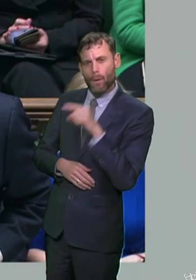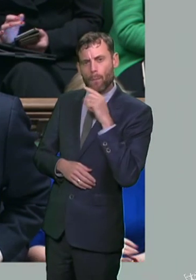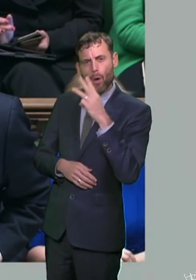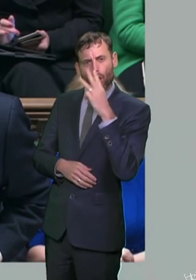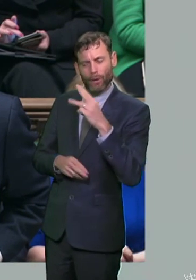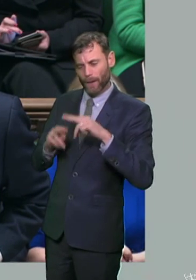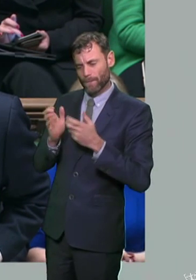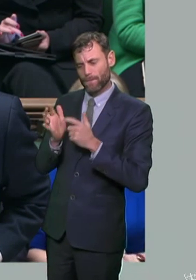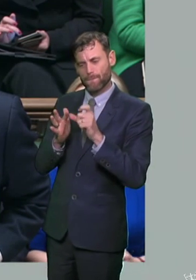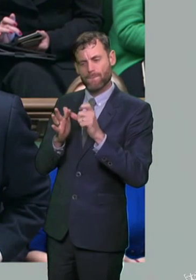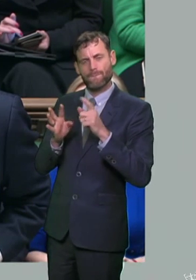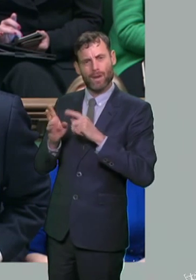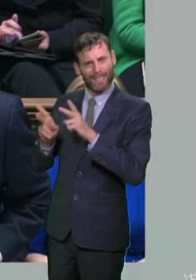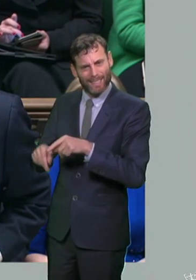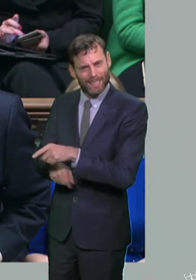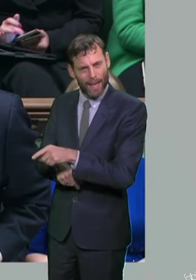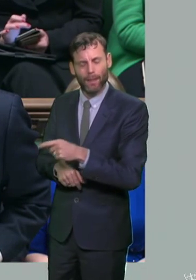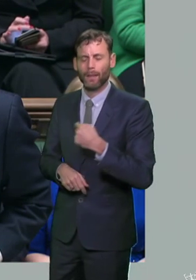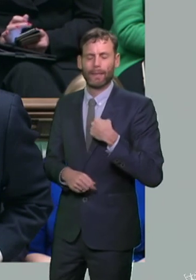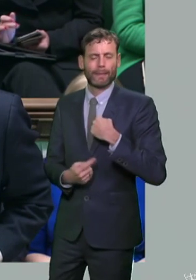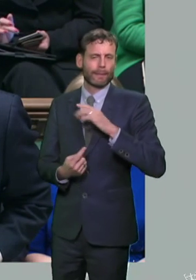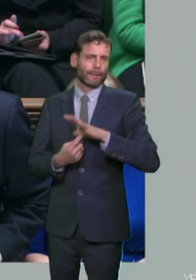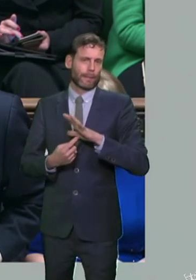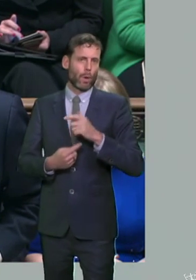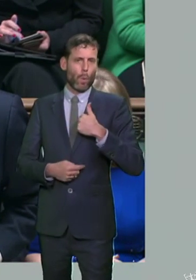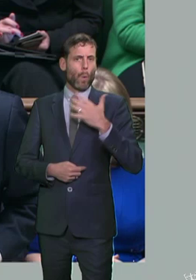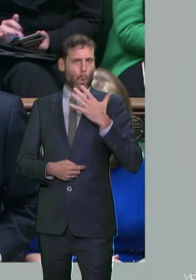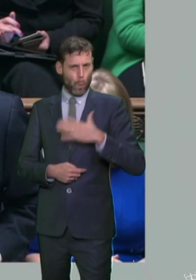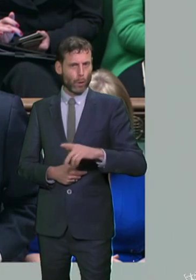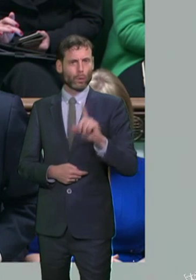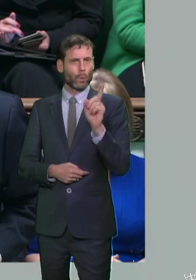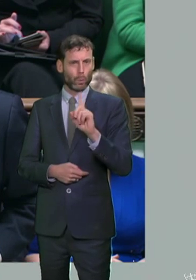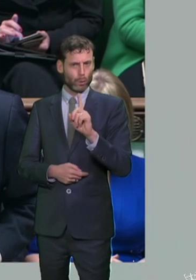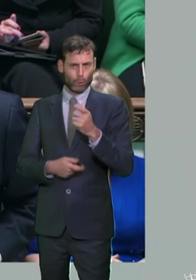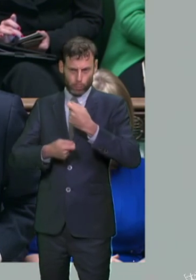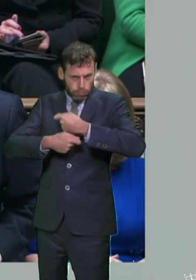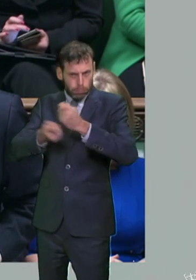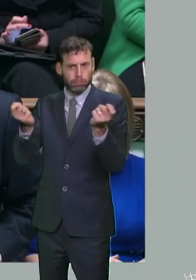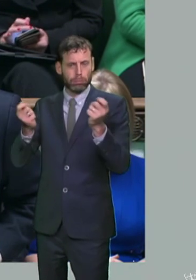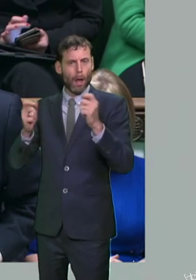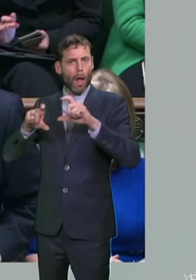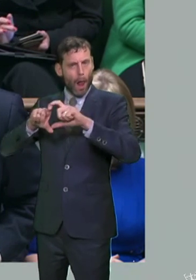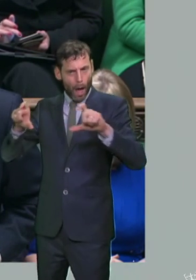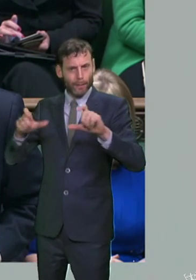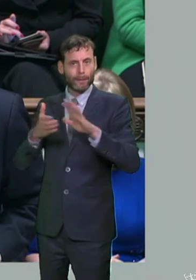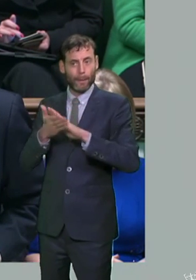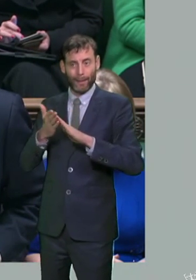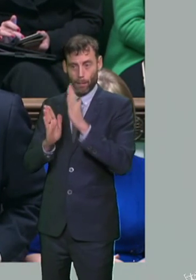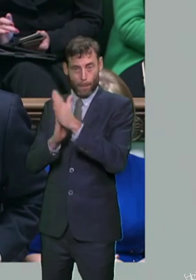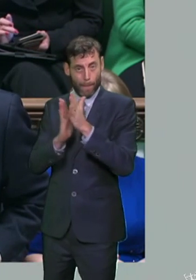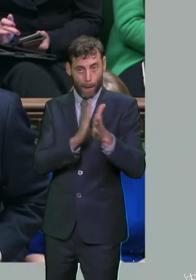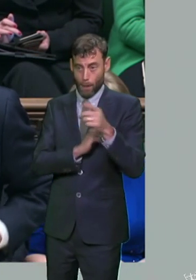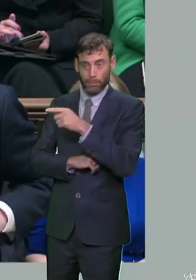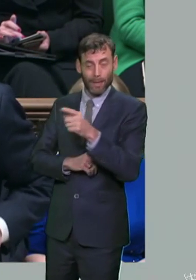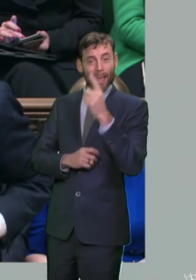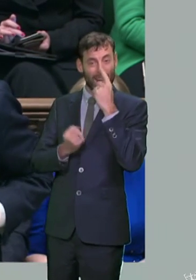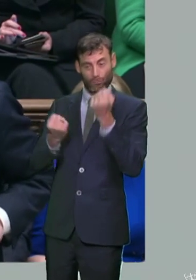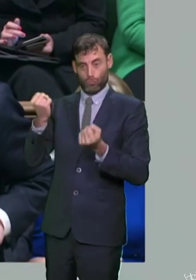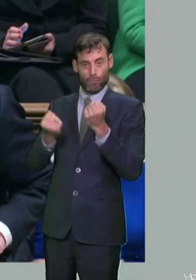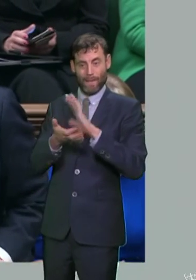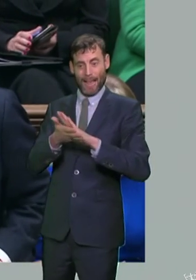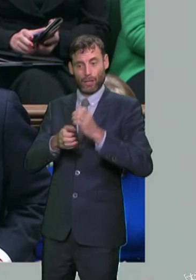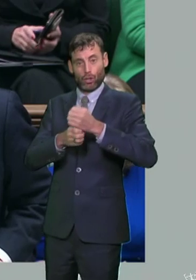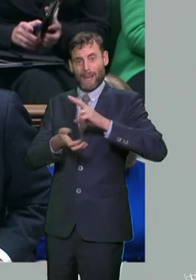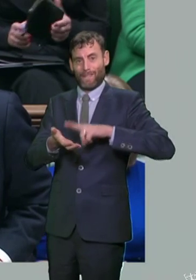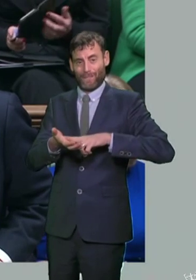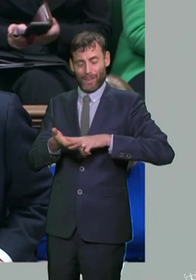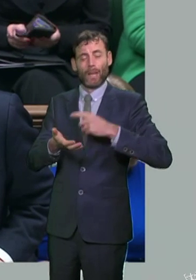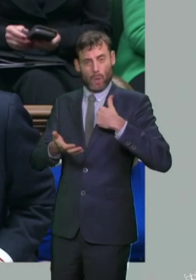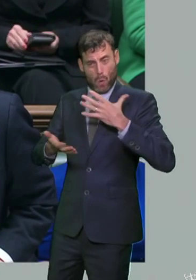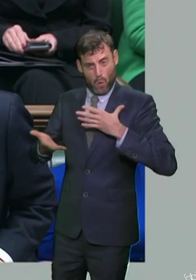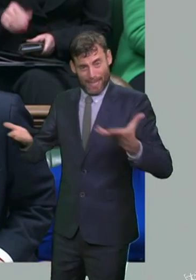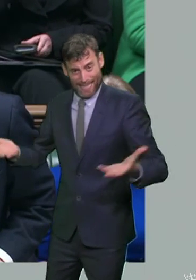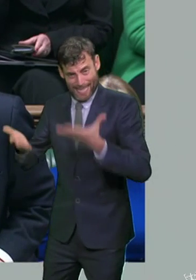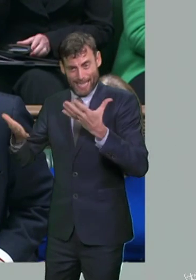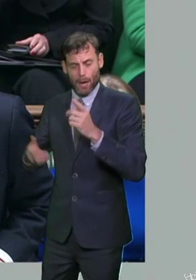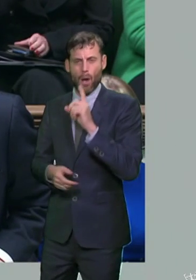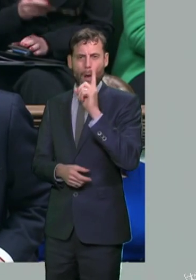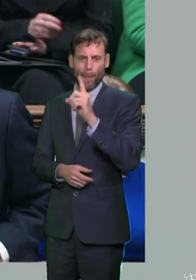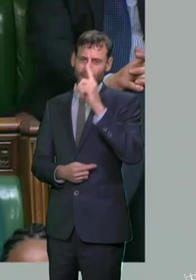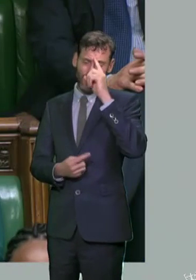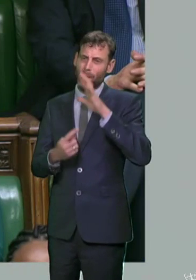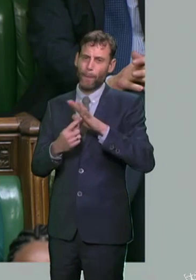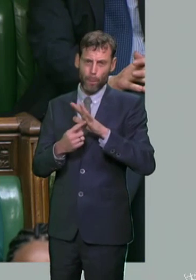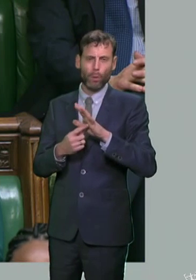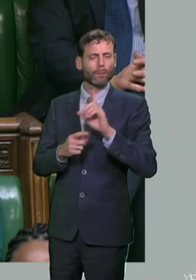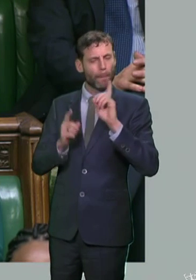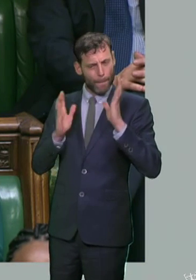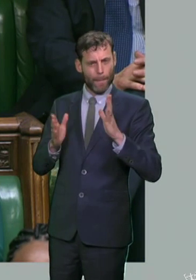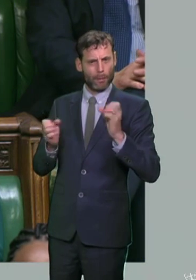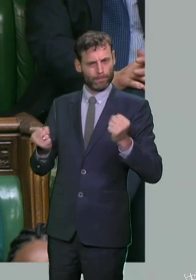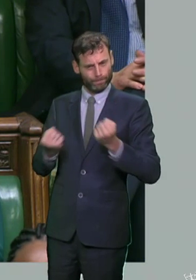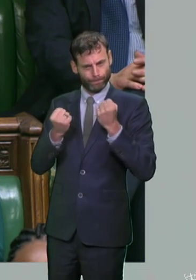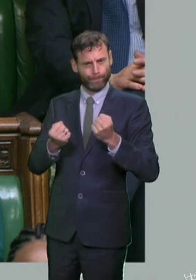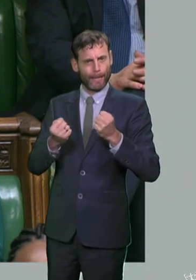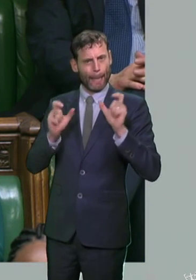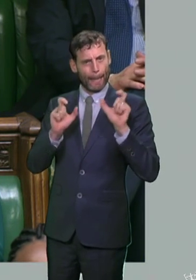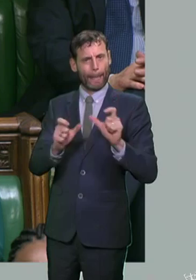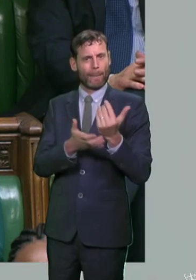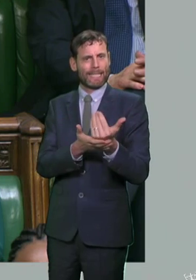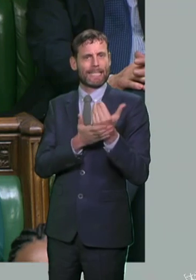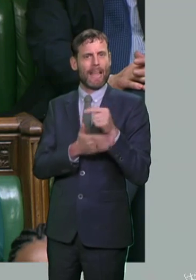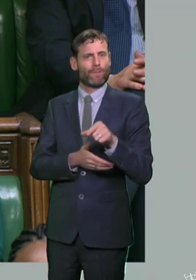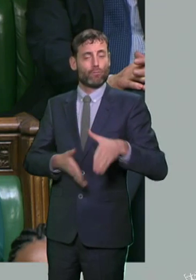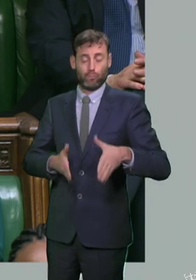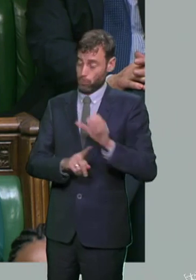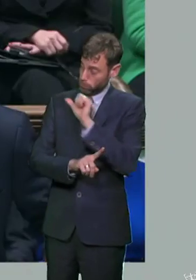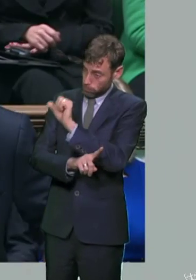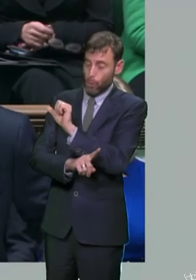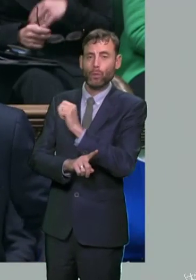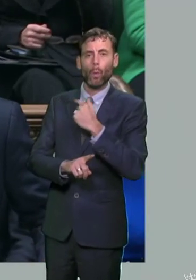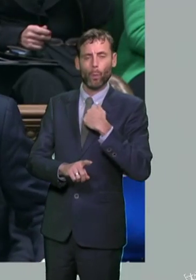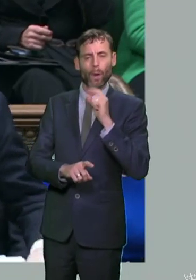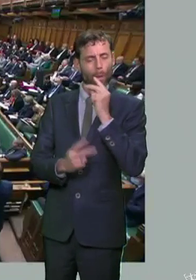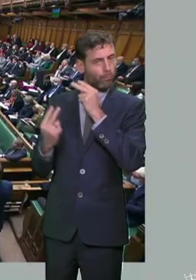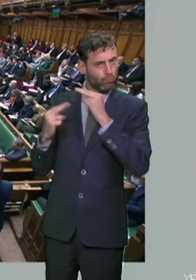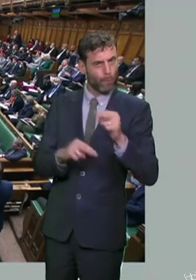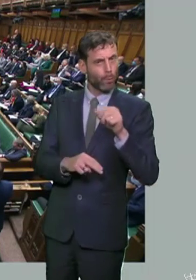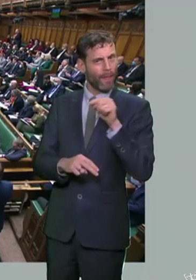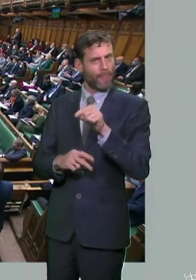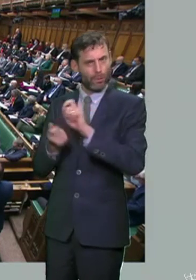We want to free up B + E licensing time so that we can get more people qualified as HGV drivers, but that cannot compromise road safety, as she rightly says, so we will review the legislation and its consequences at regular intervals.